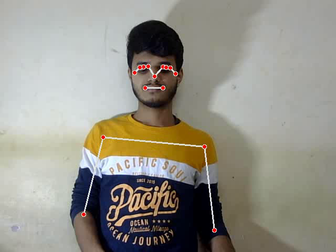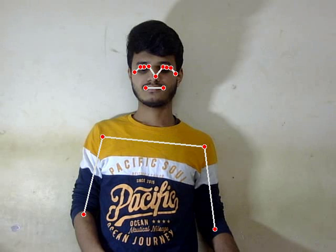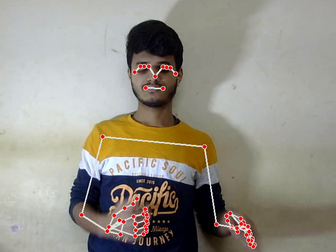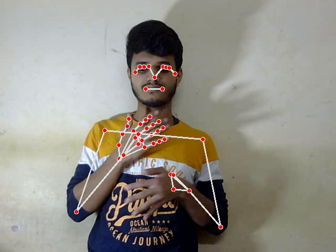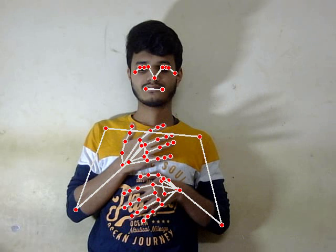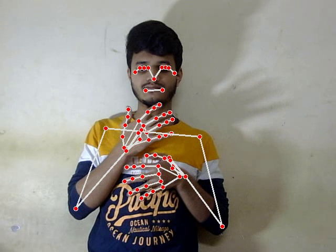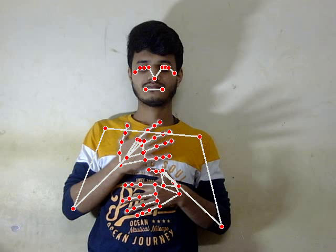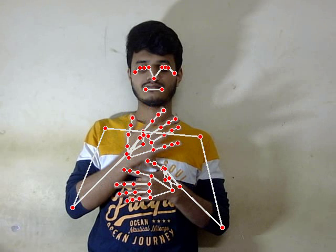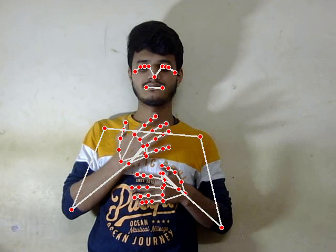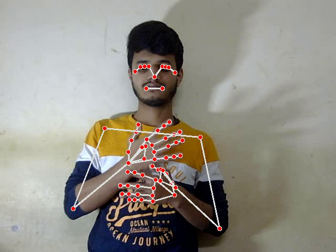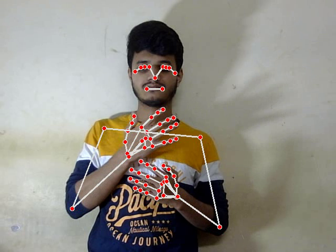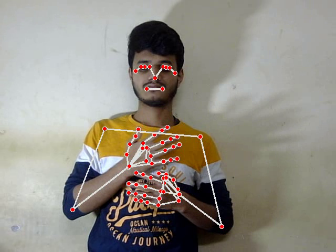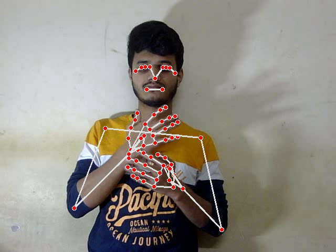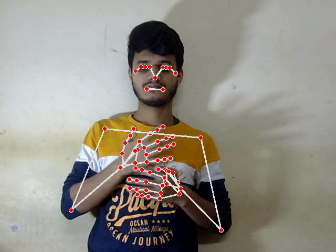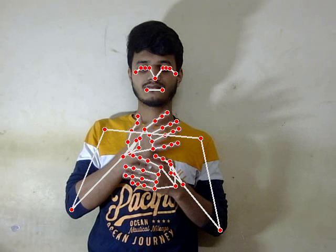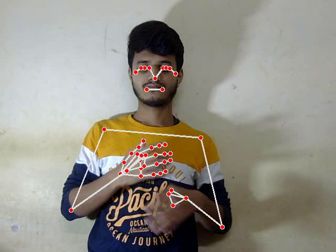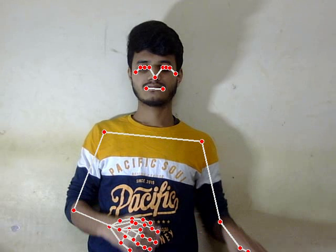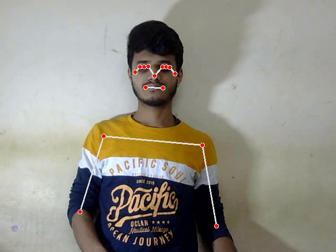happy